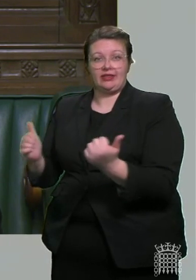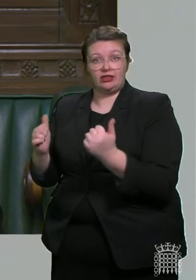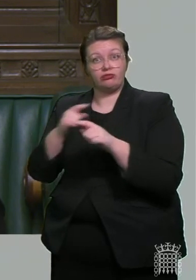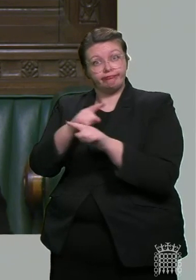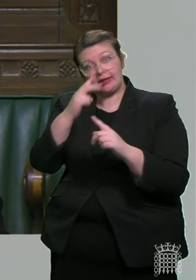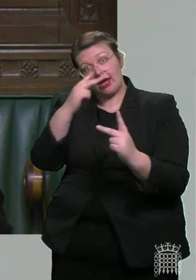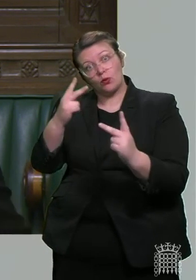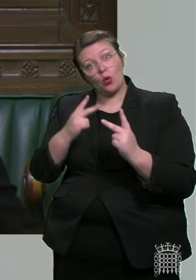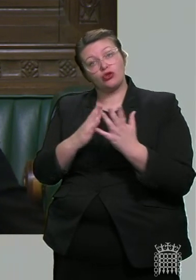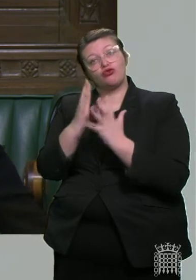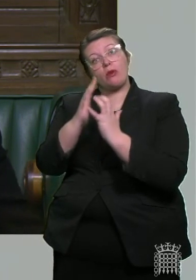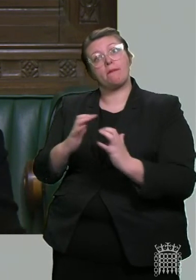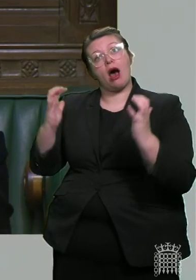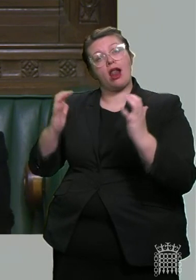tv.12:34:00